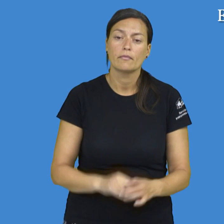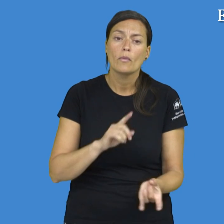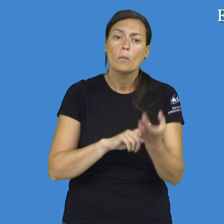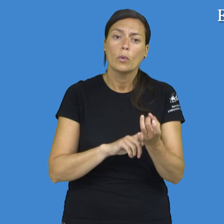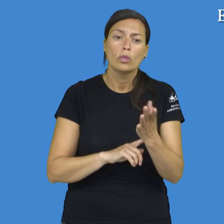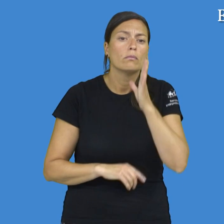crear